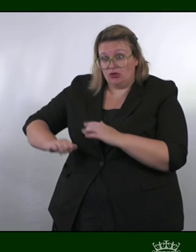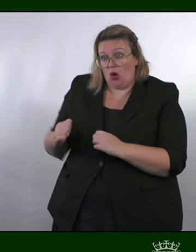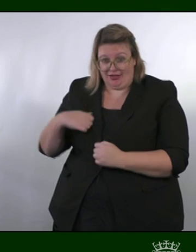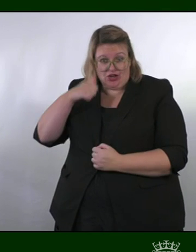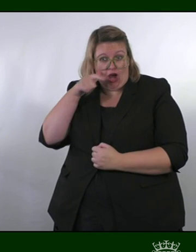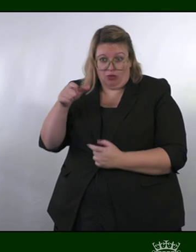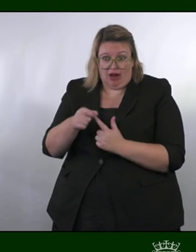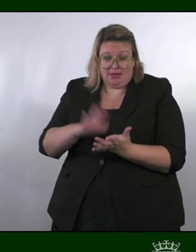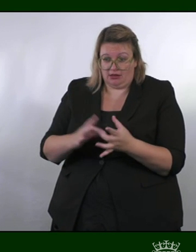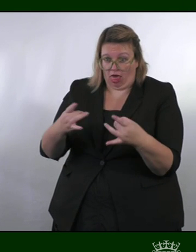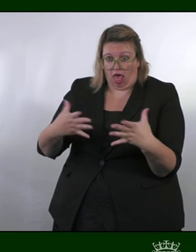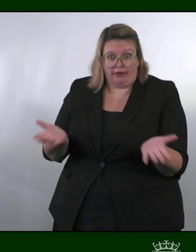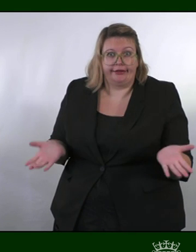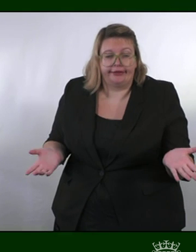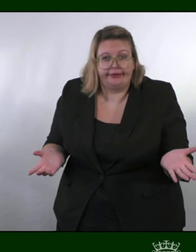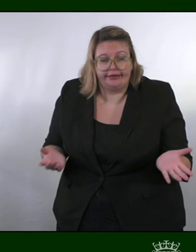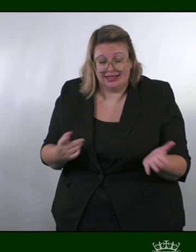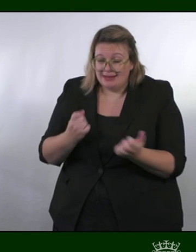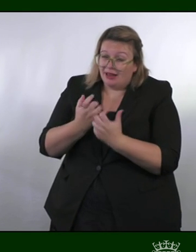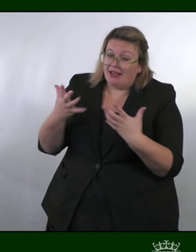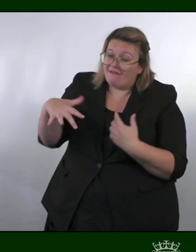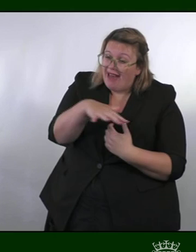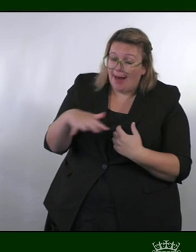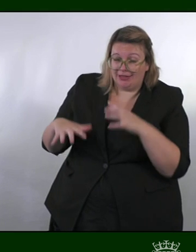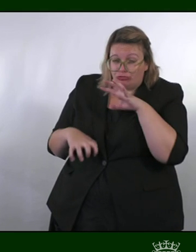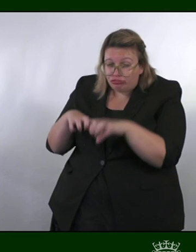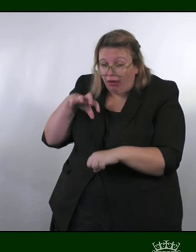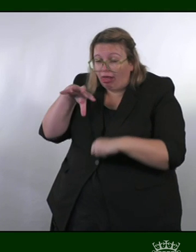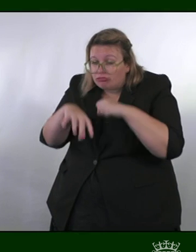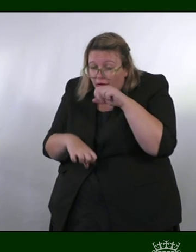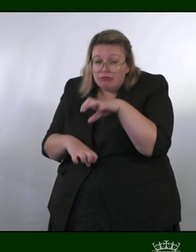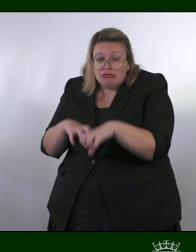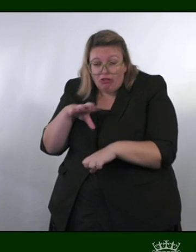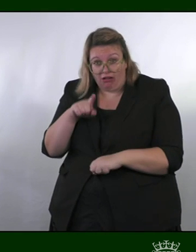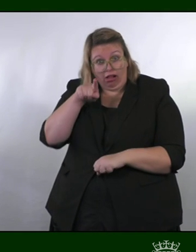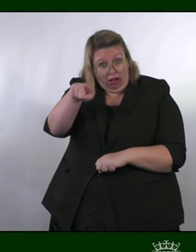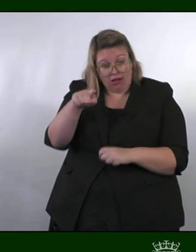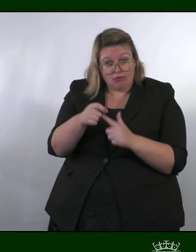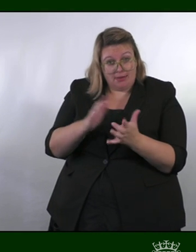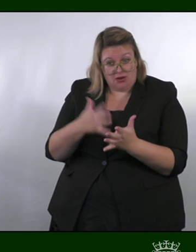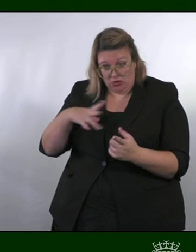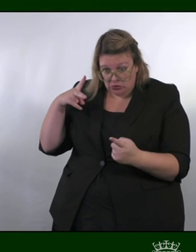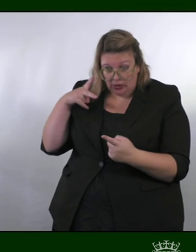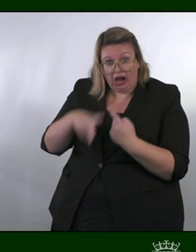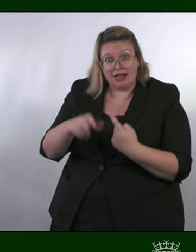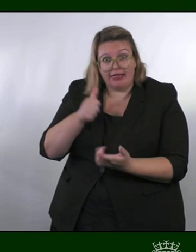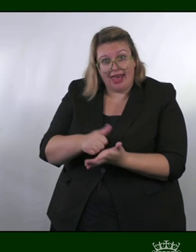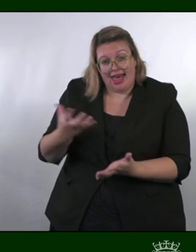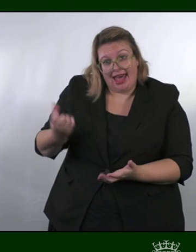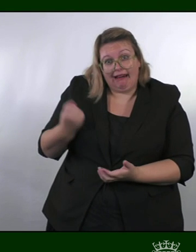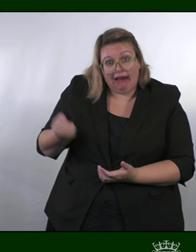Millions of families are struggling to get by and this Tory Government want to cut their incomes in the middle of a pandemic.